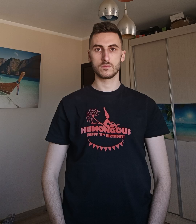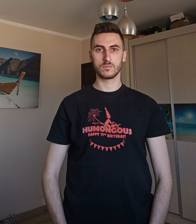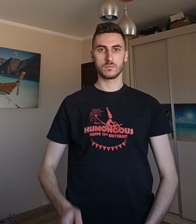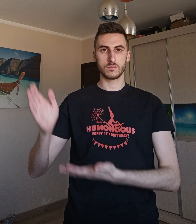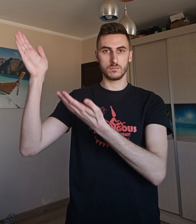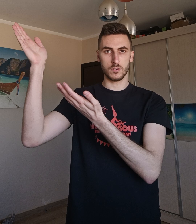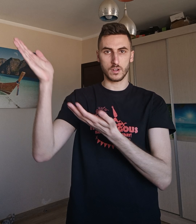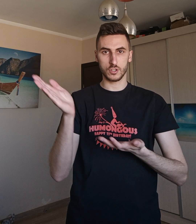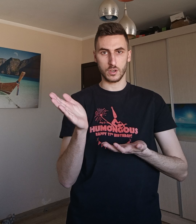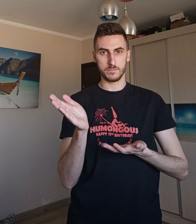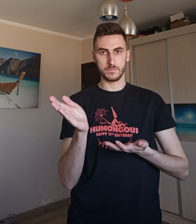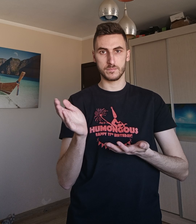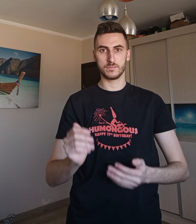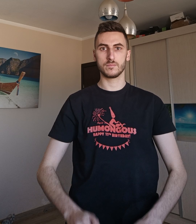בבקשה